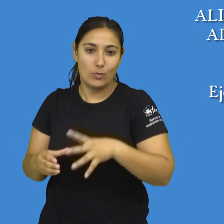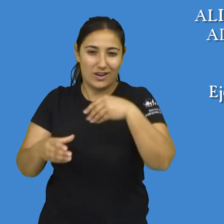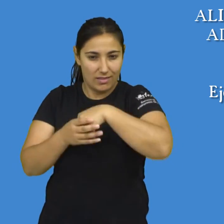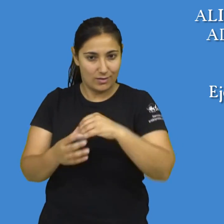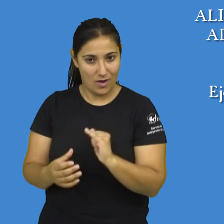dentro